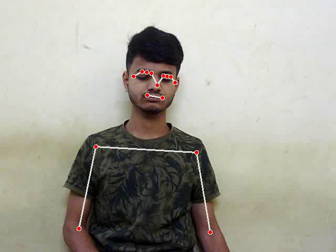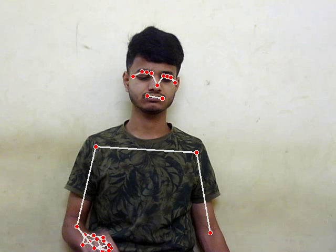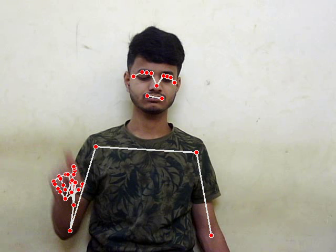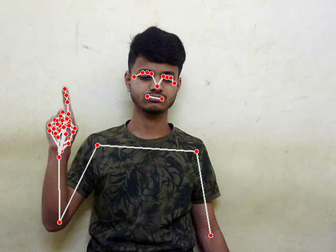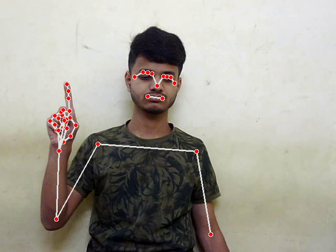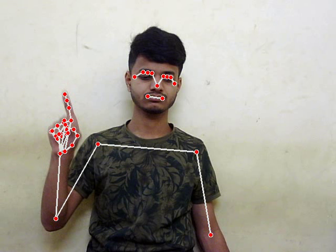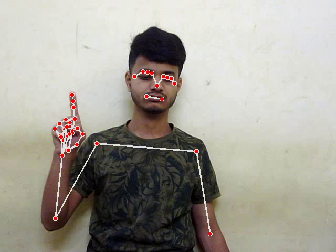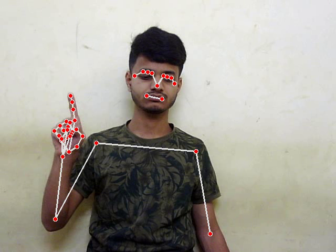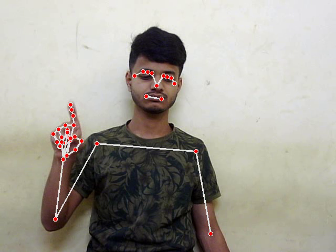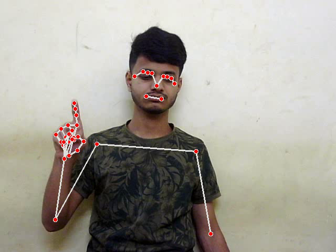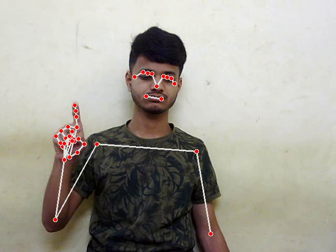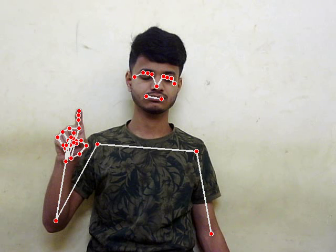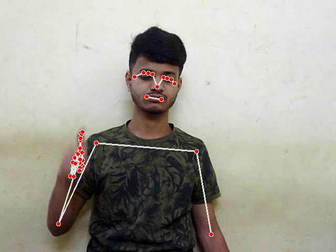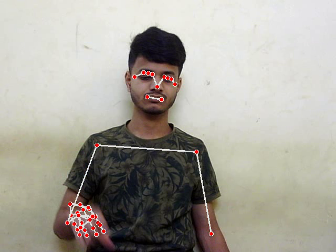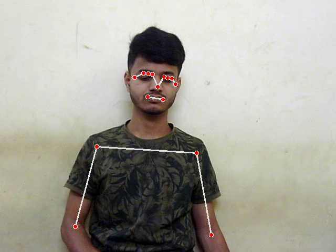need